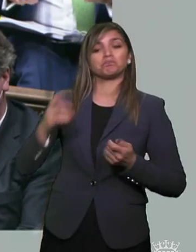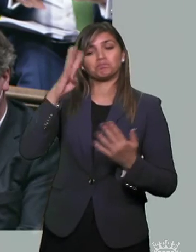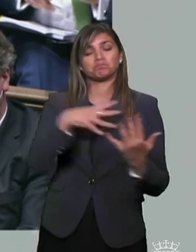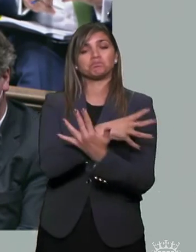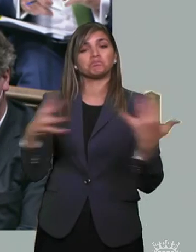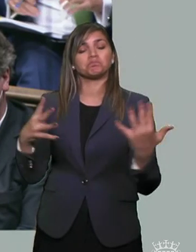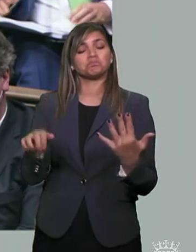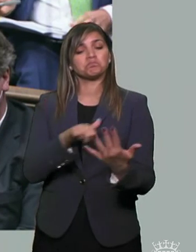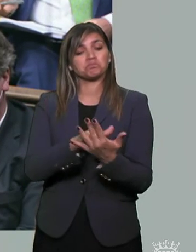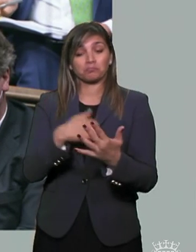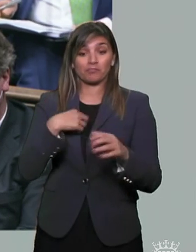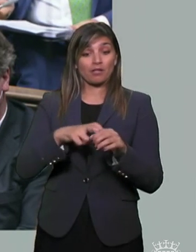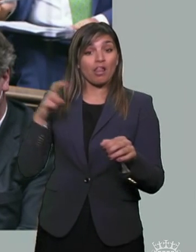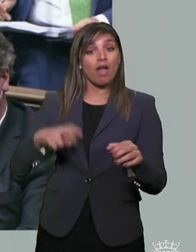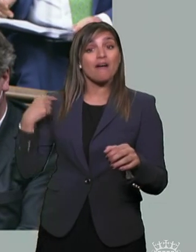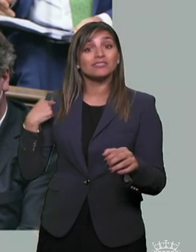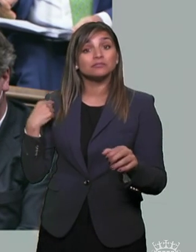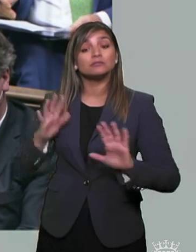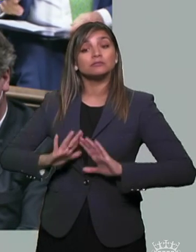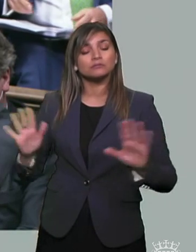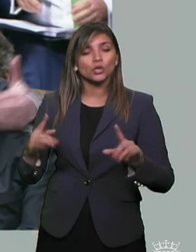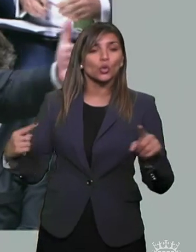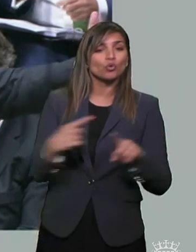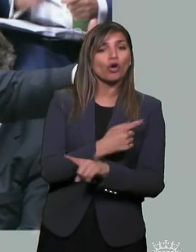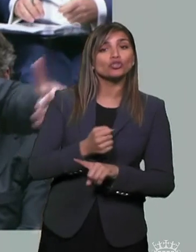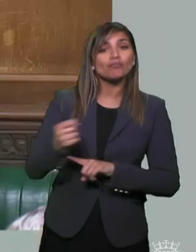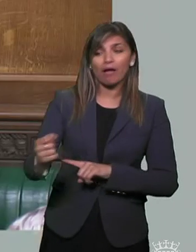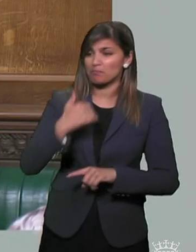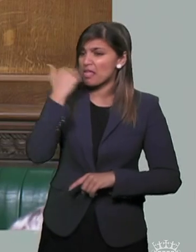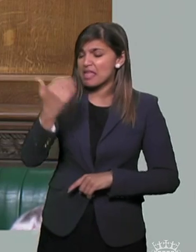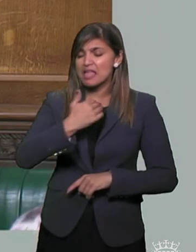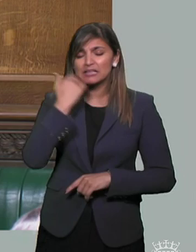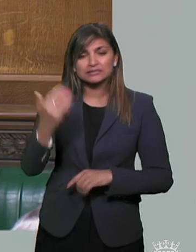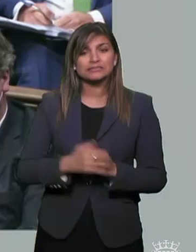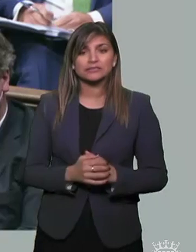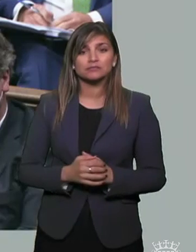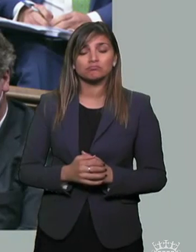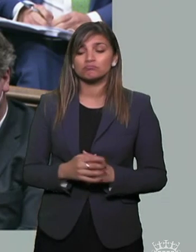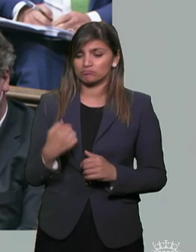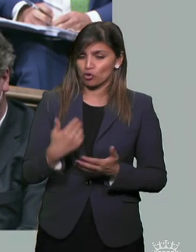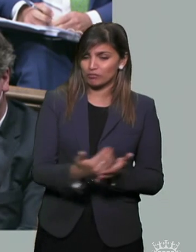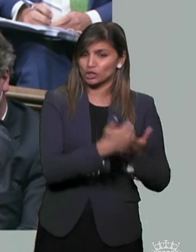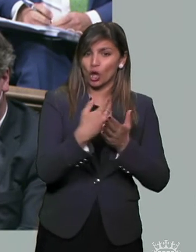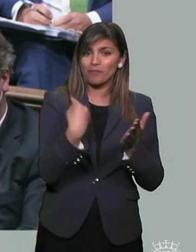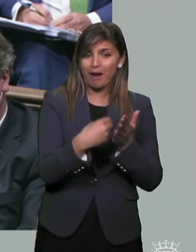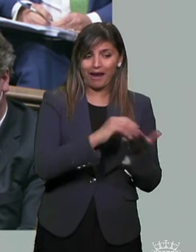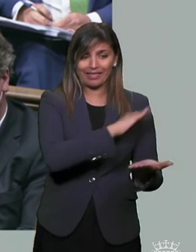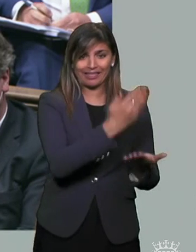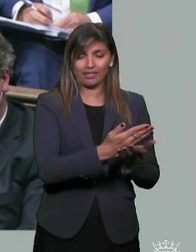When I left the mayoralty, we had Crossrail in surplus and our reserves in surplus.